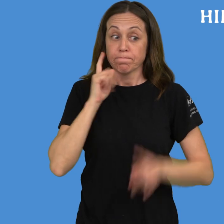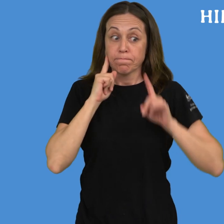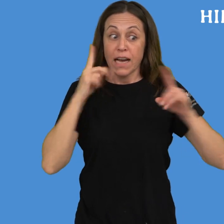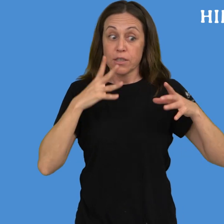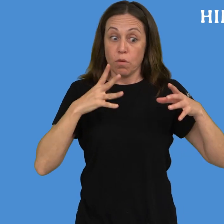caso